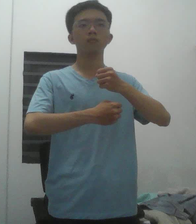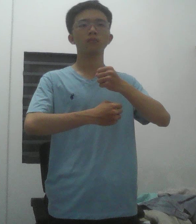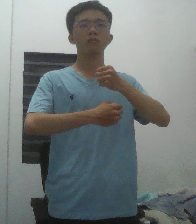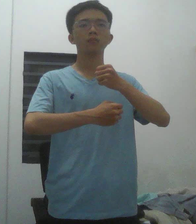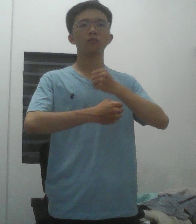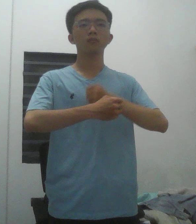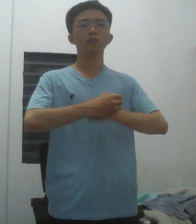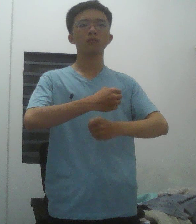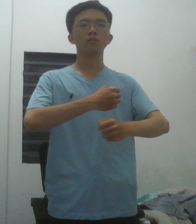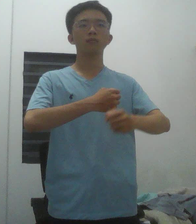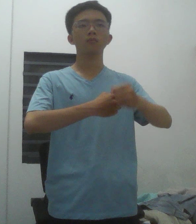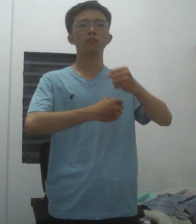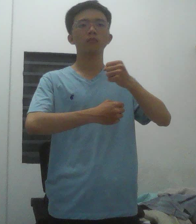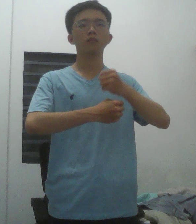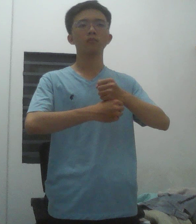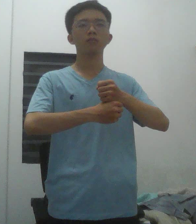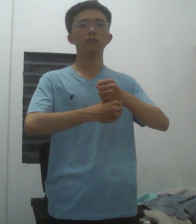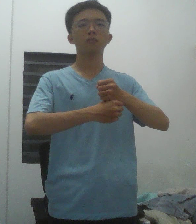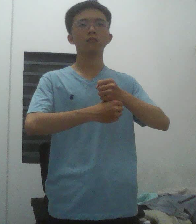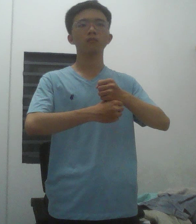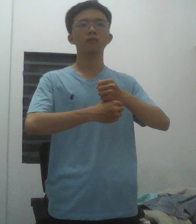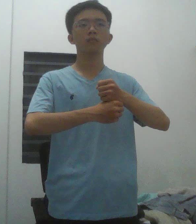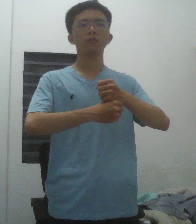nam